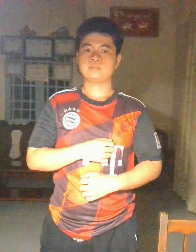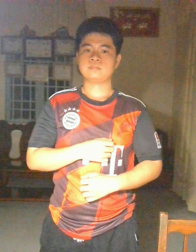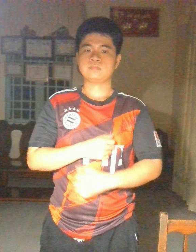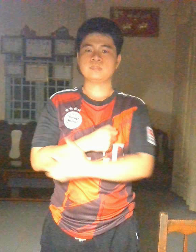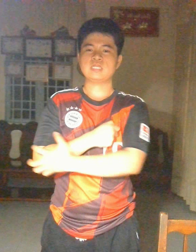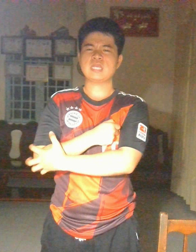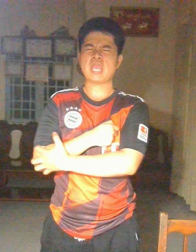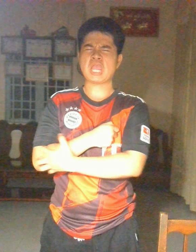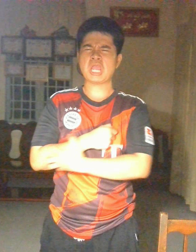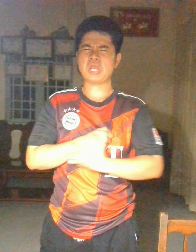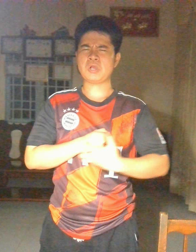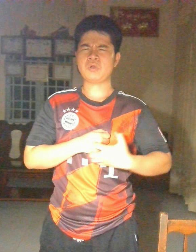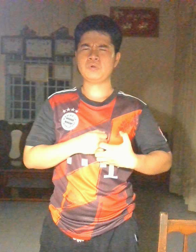ngheo